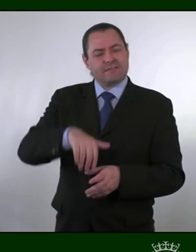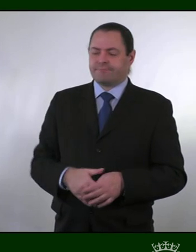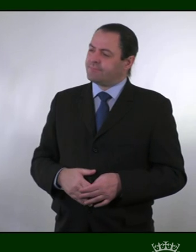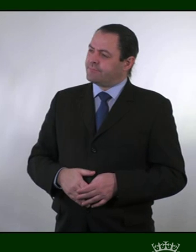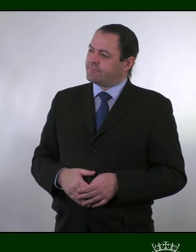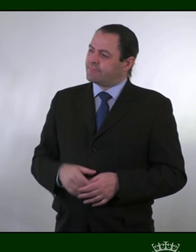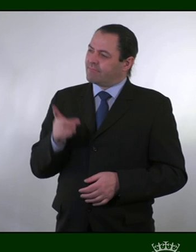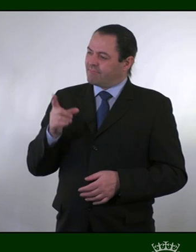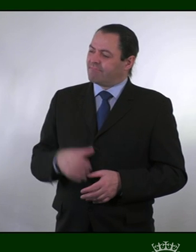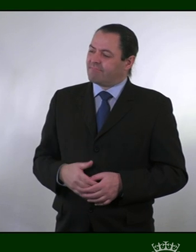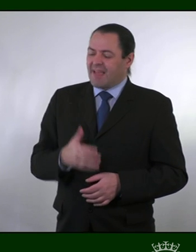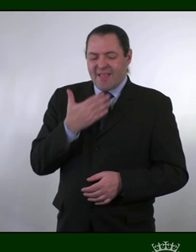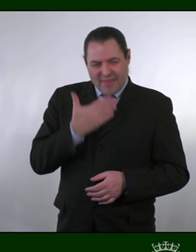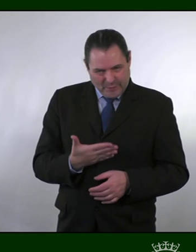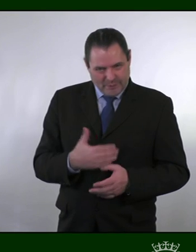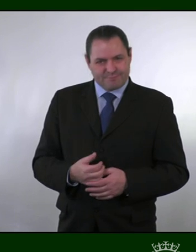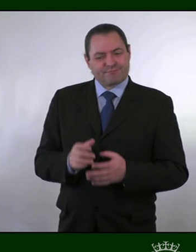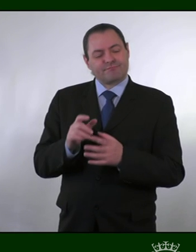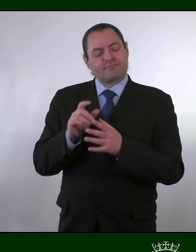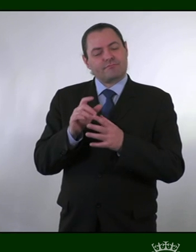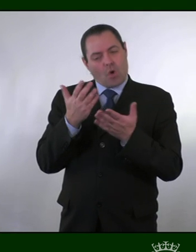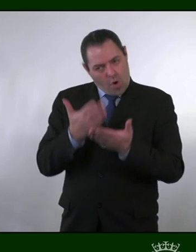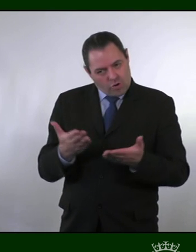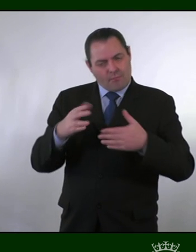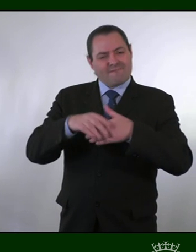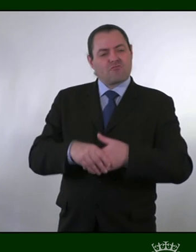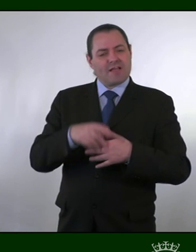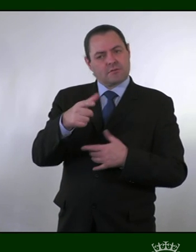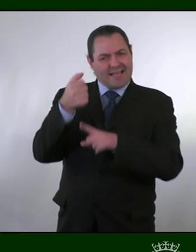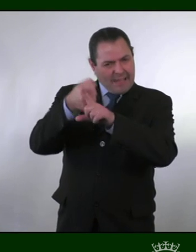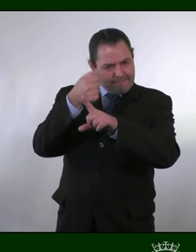I thank my hon. Friend for this campaign.